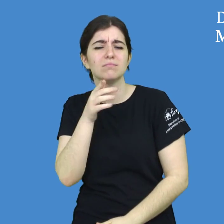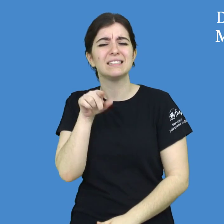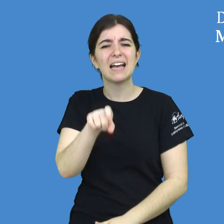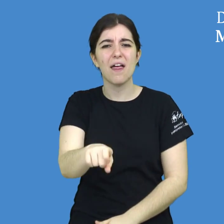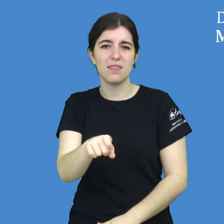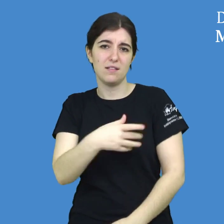cancer